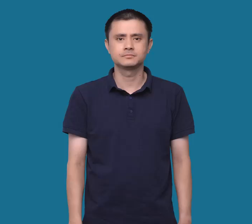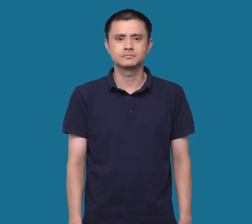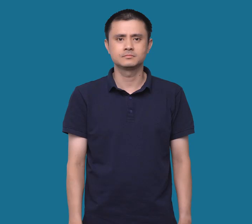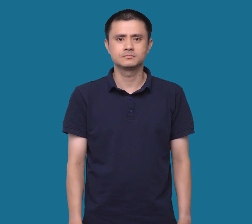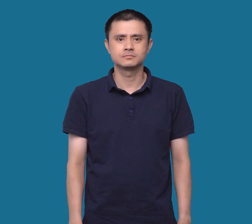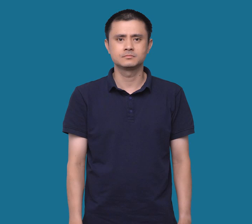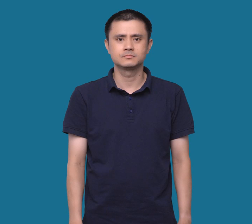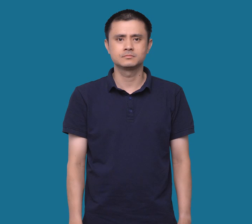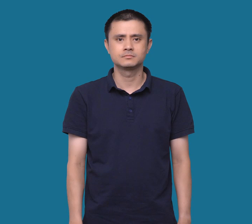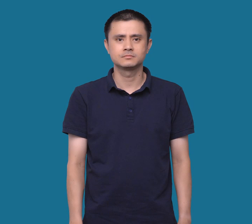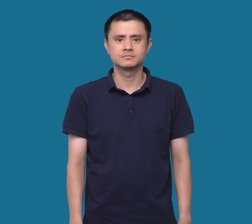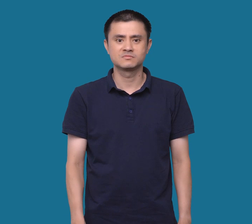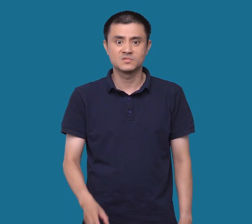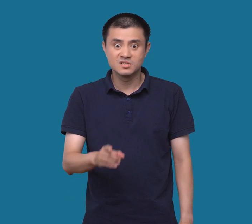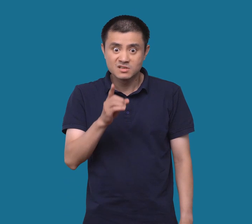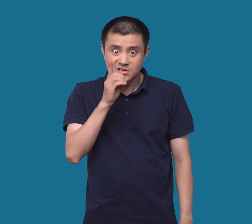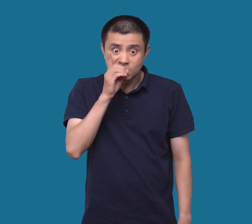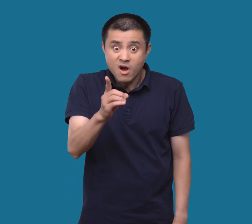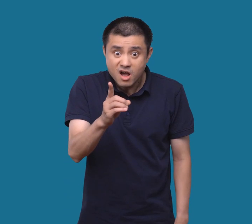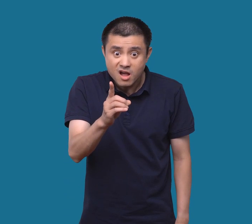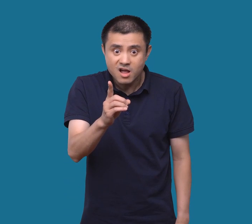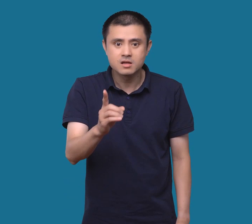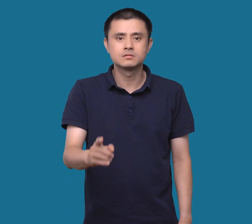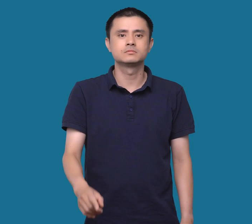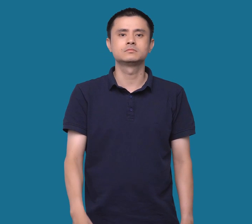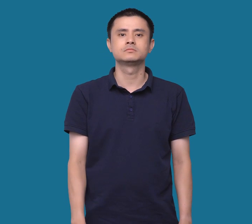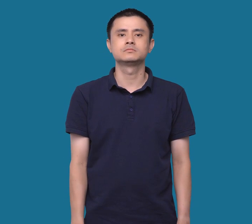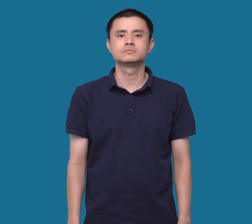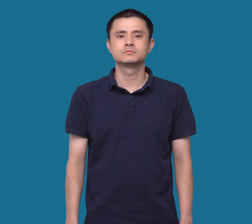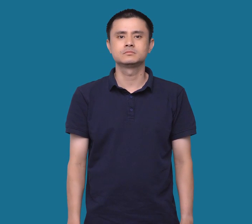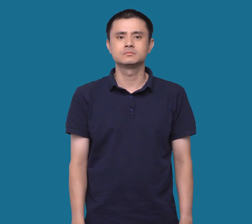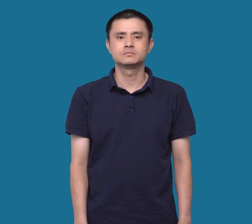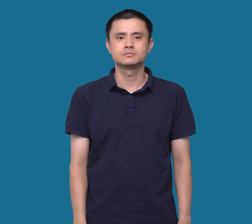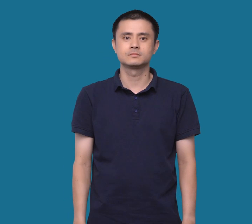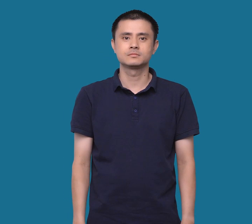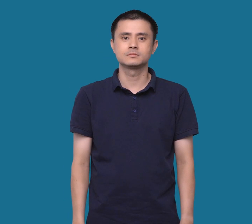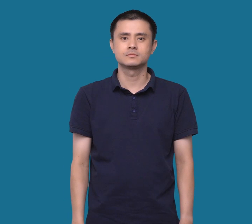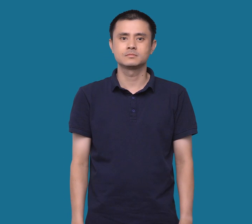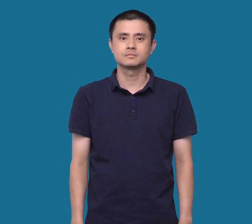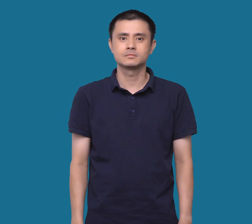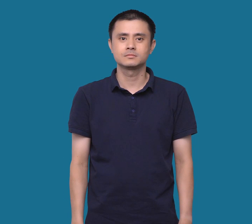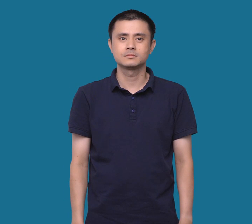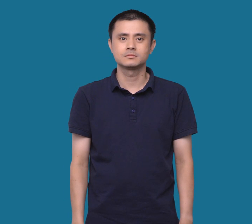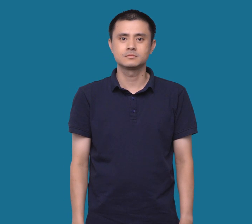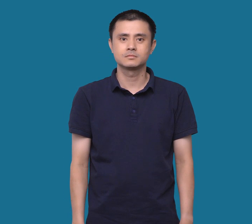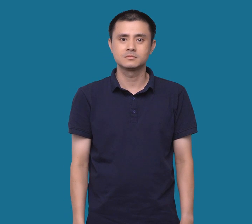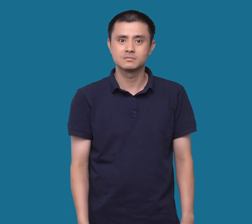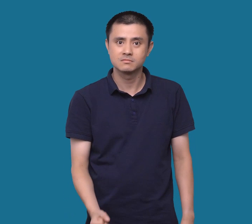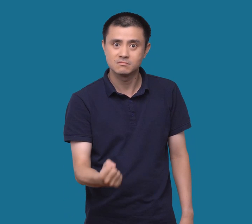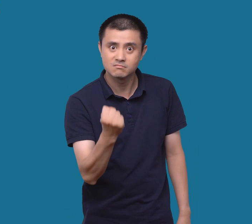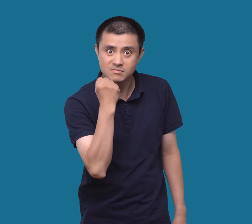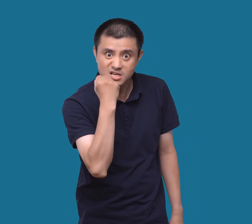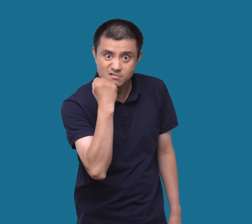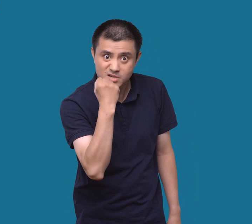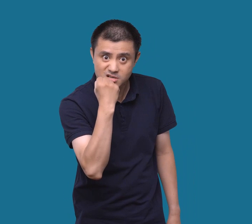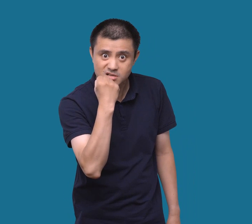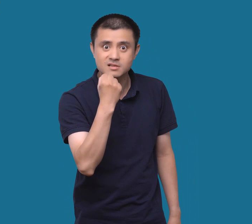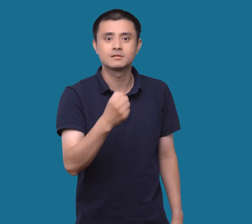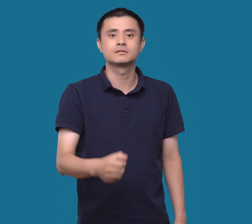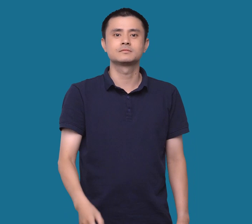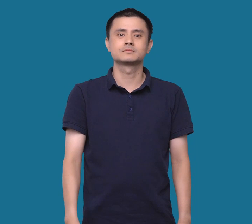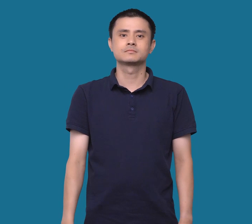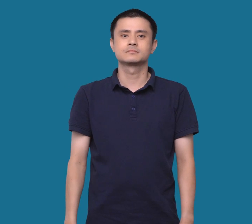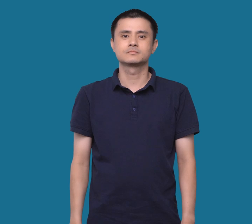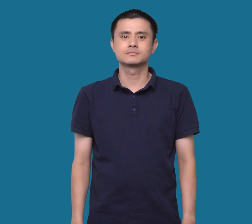hăm dọa